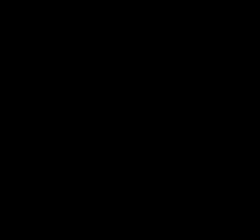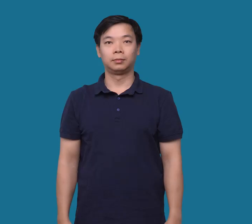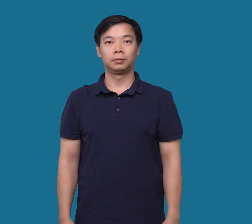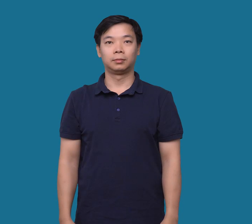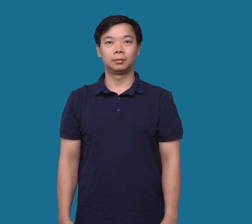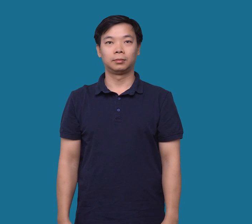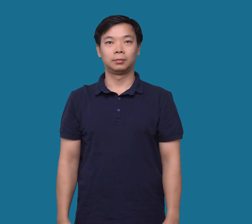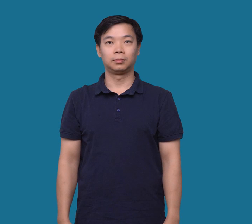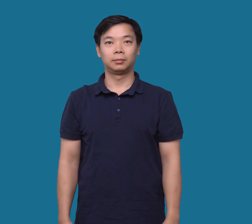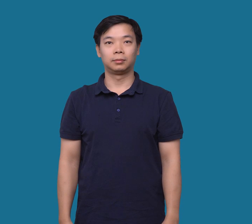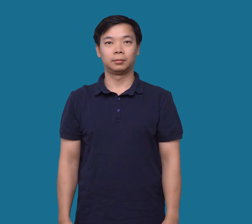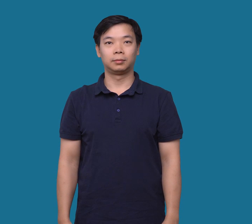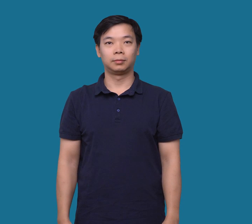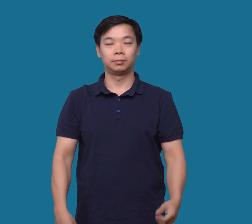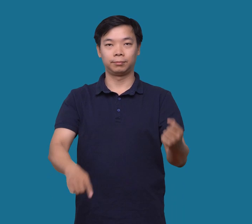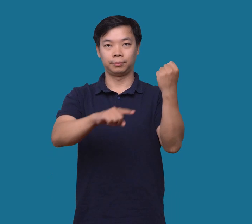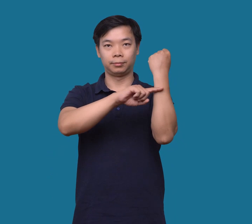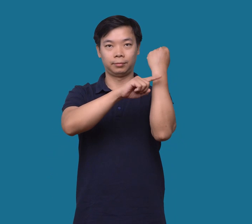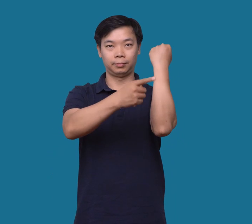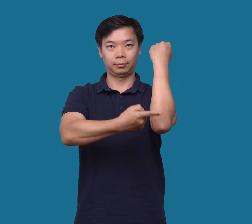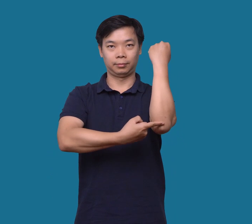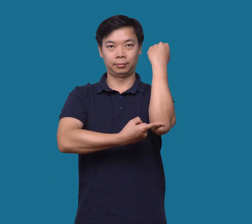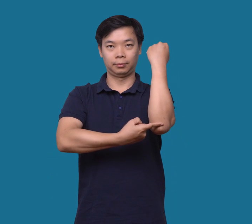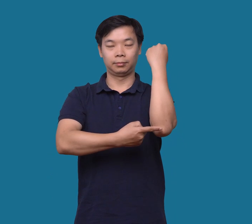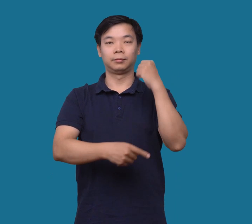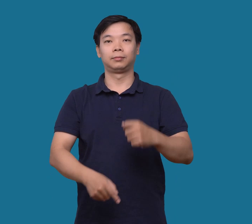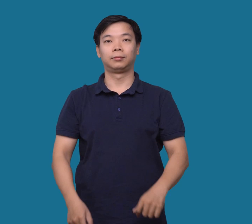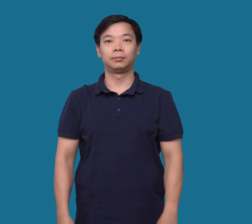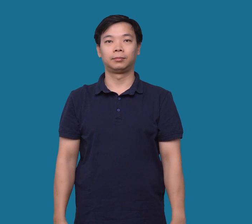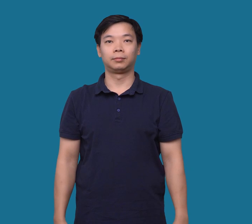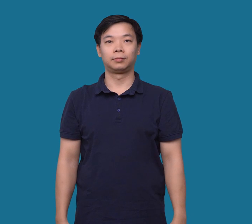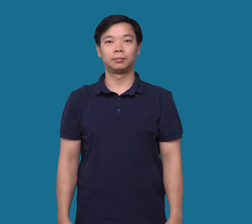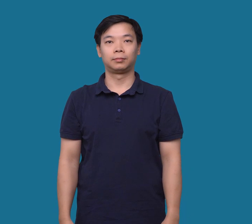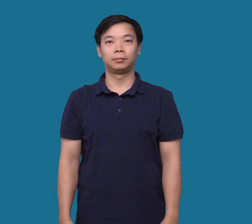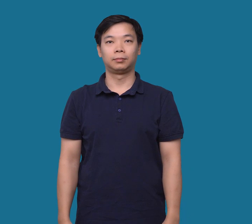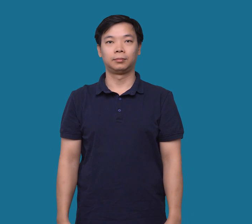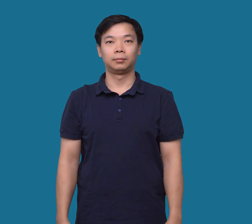toà án